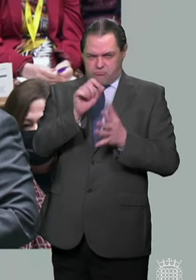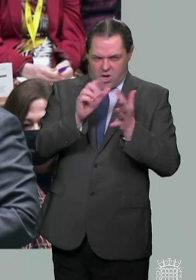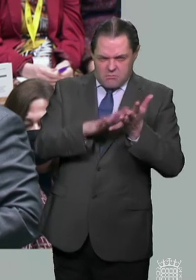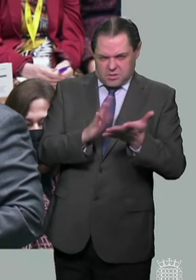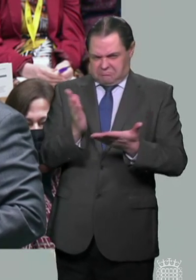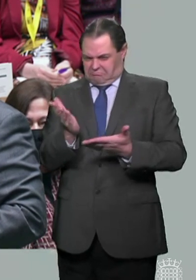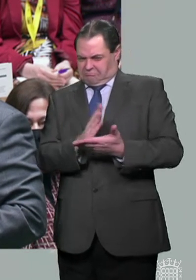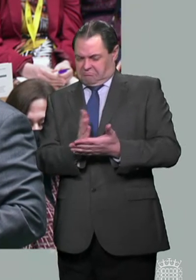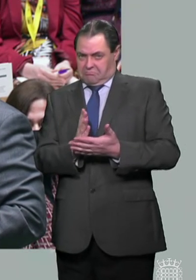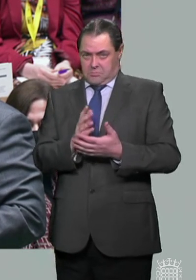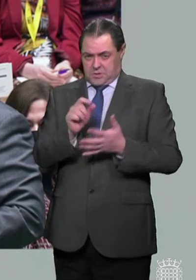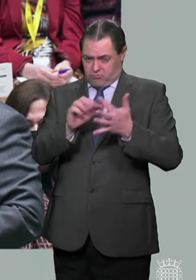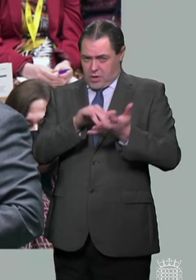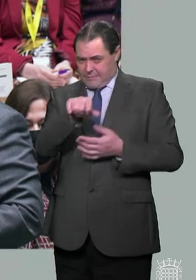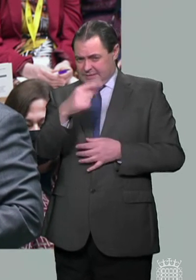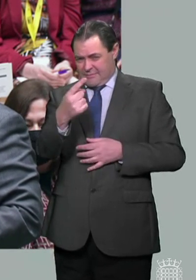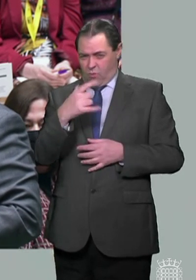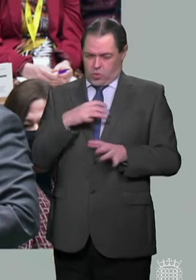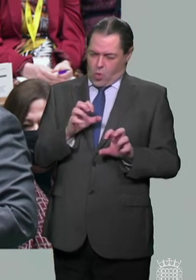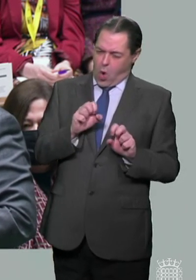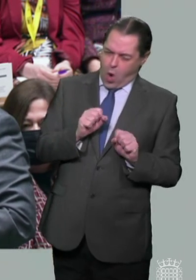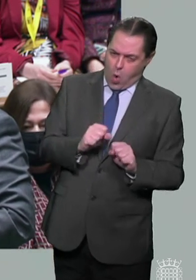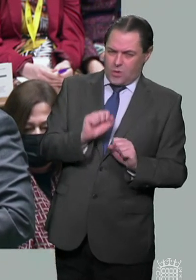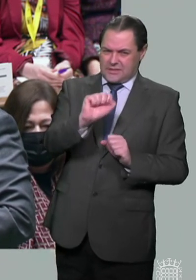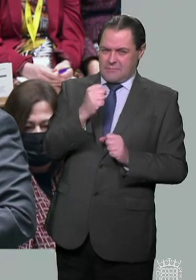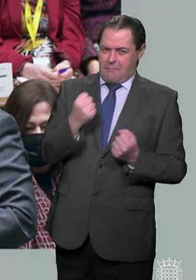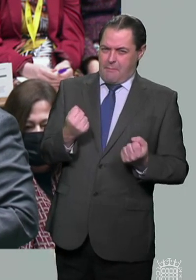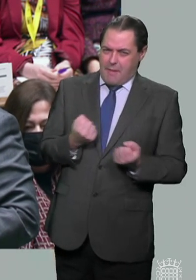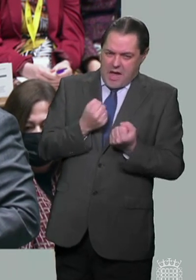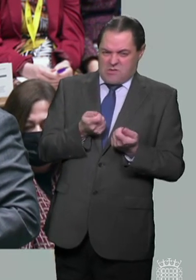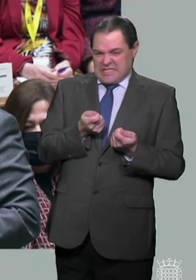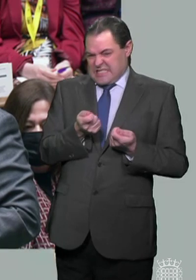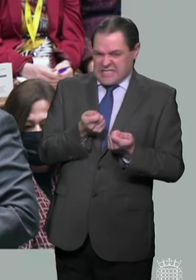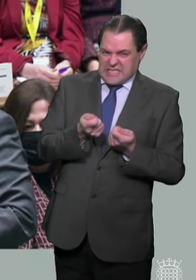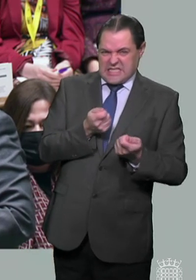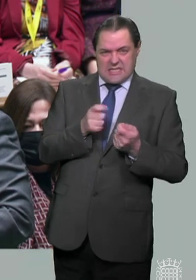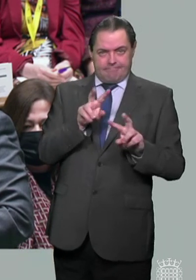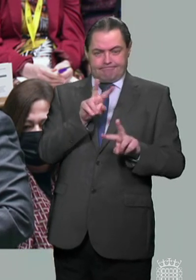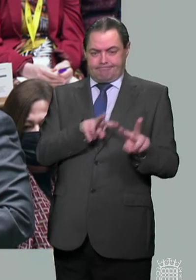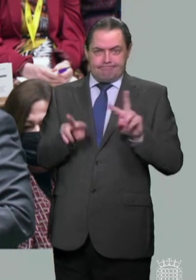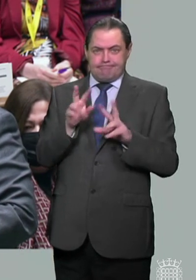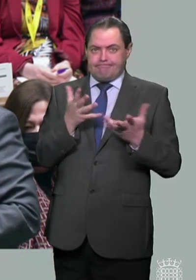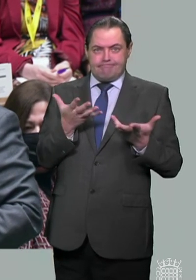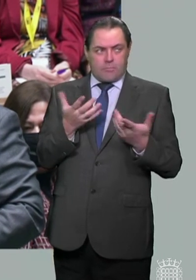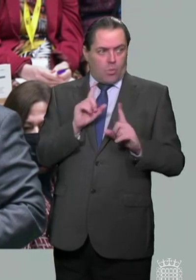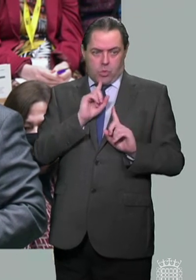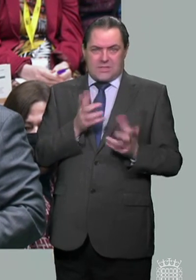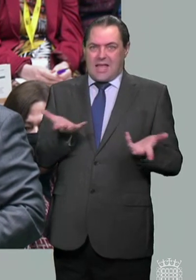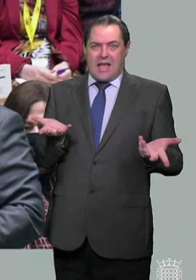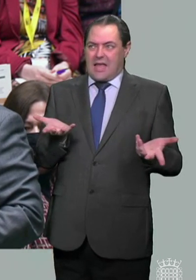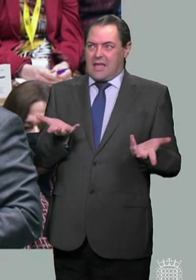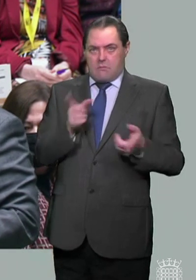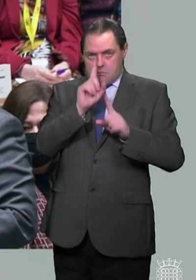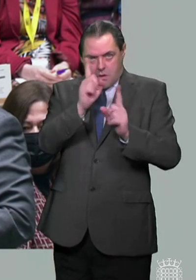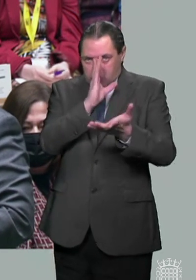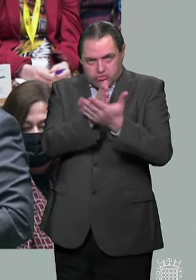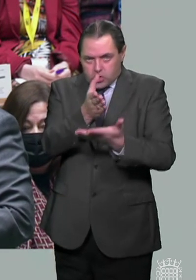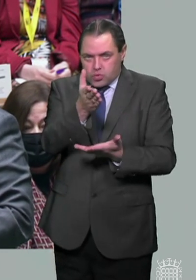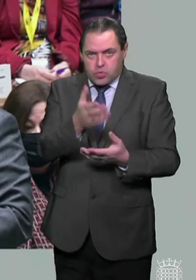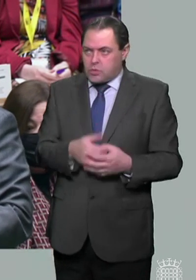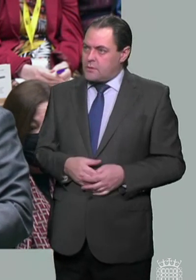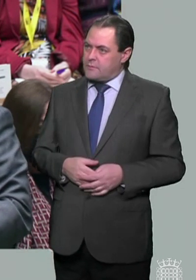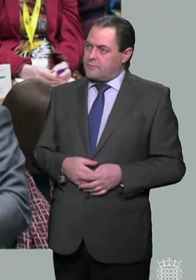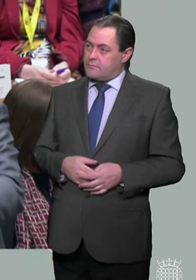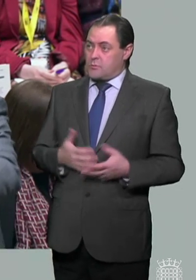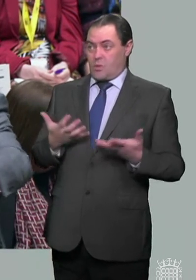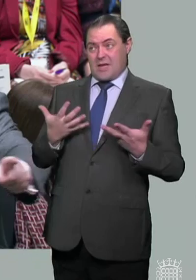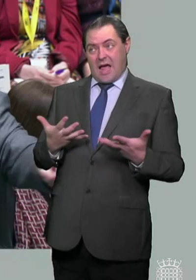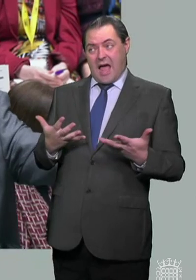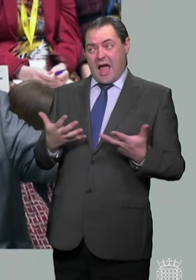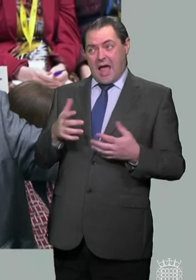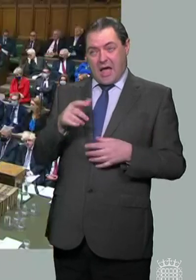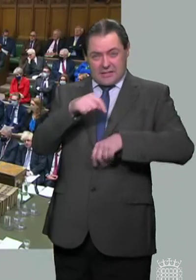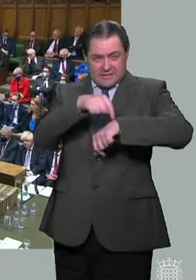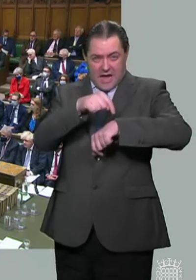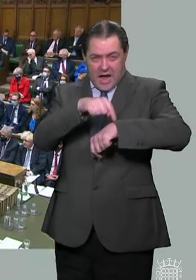It is clear that the Prime Minister is desperately clinging on to power, and I have got nothing left to say to a man who we simply cannot trust.